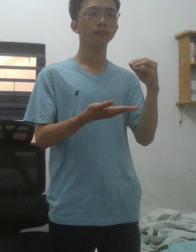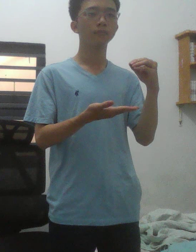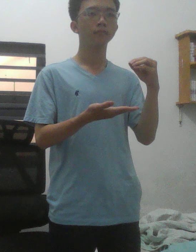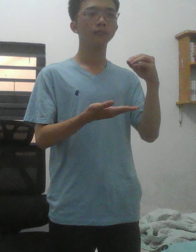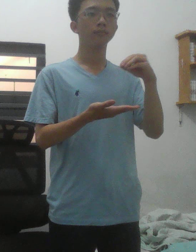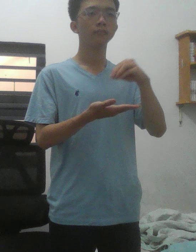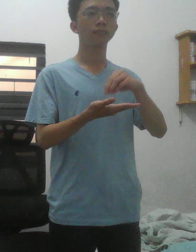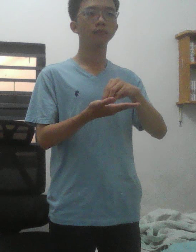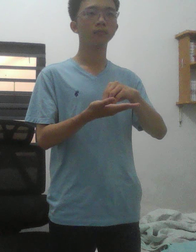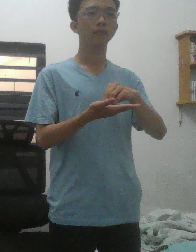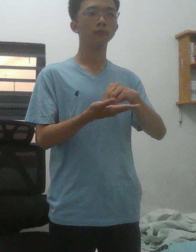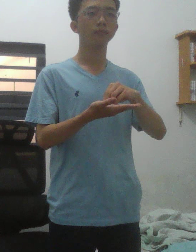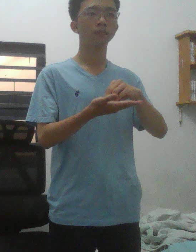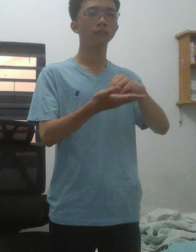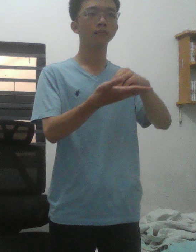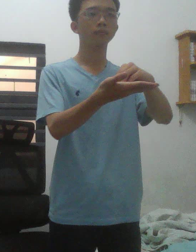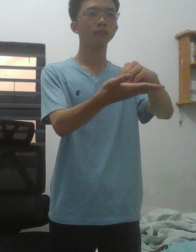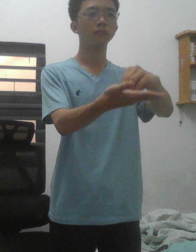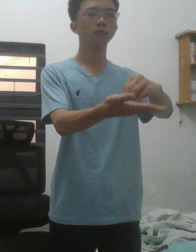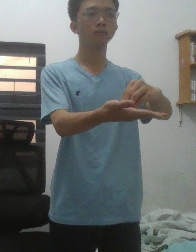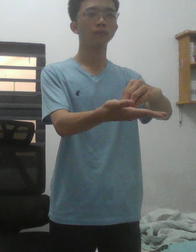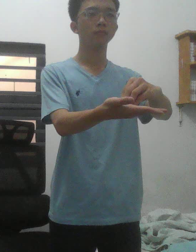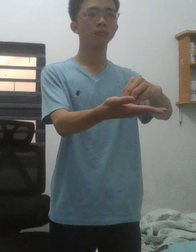san pham